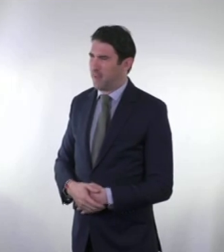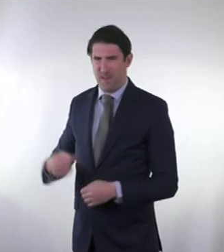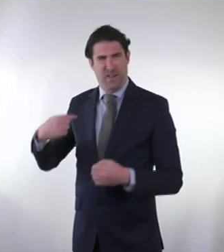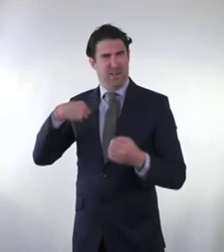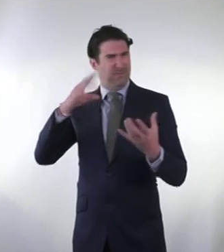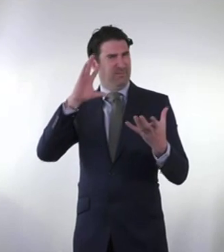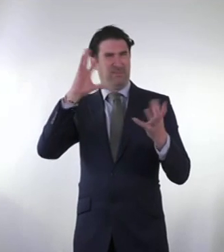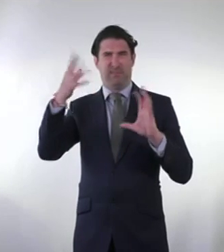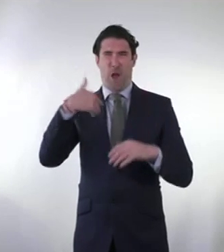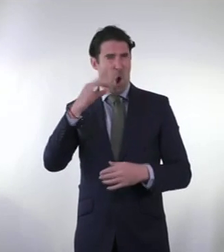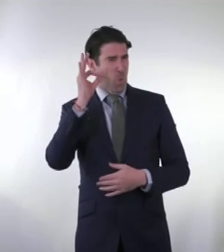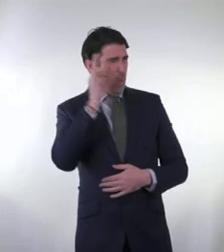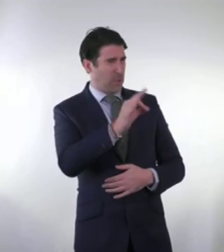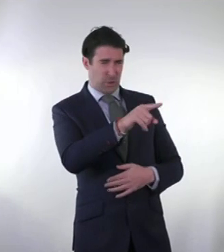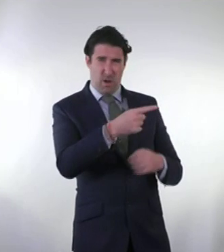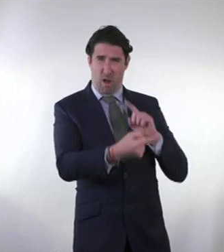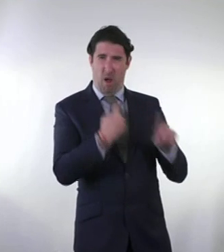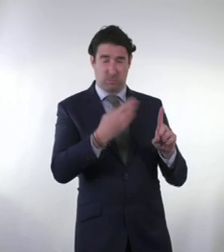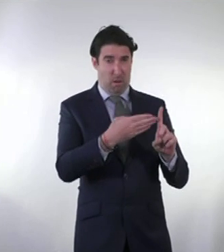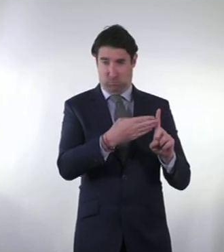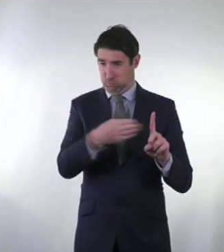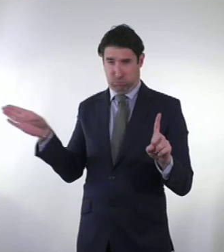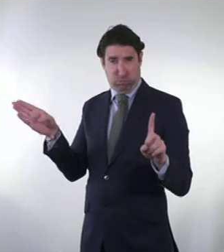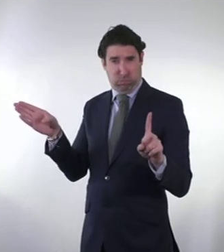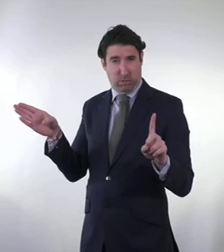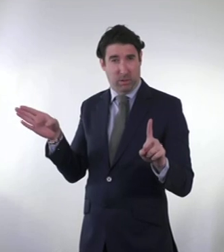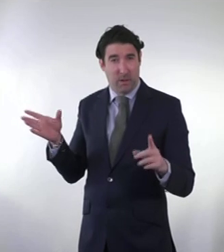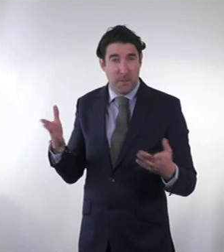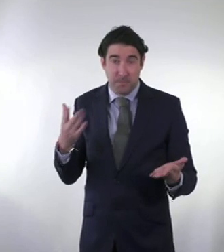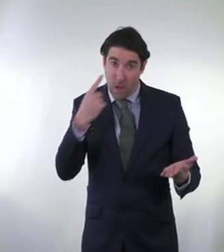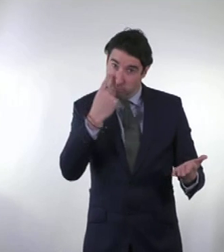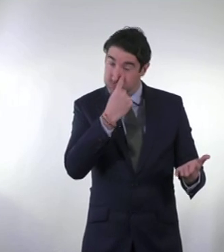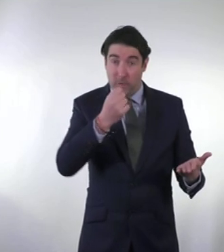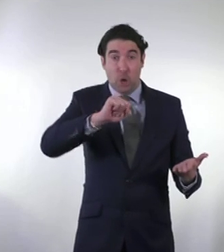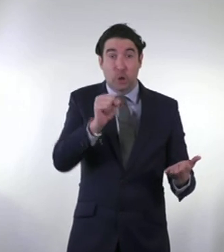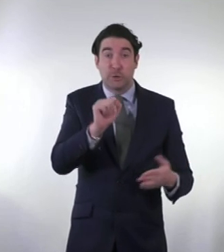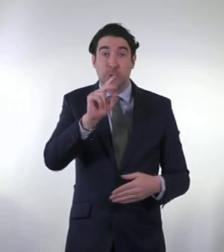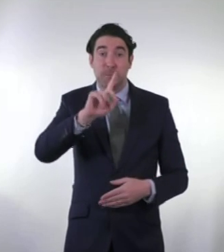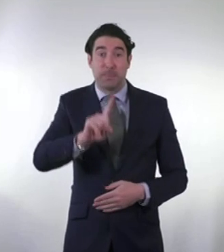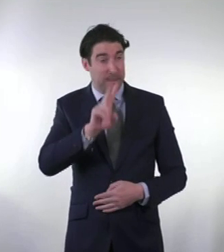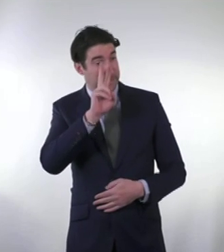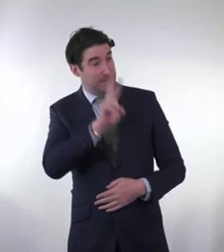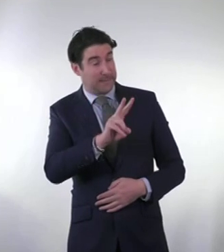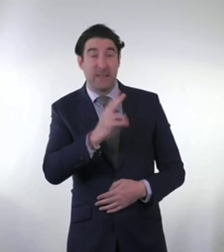After that performance, it is little wonder that trust in the Government is at 15% and falling.